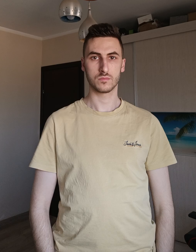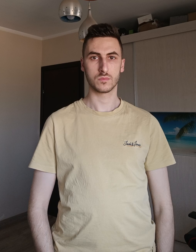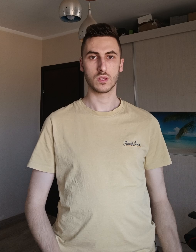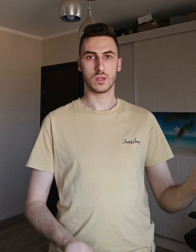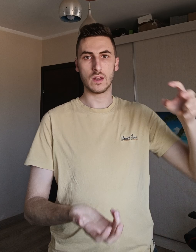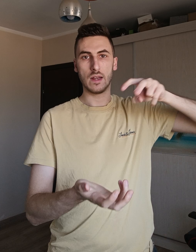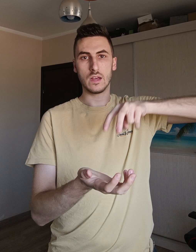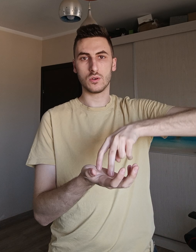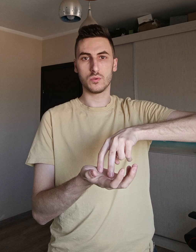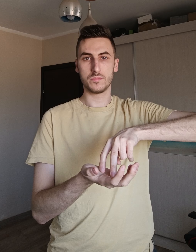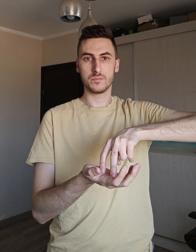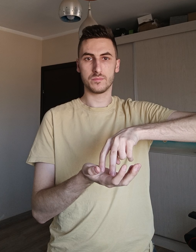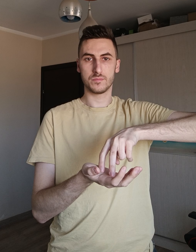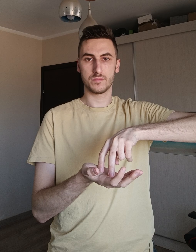לקום